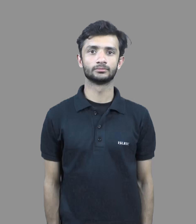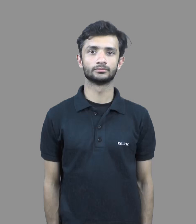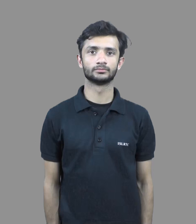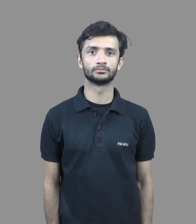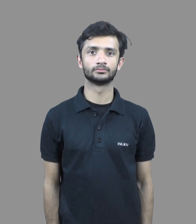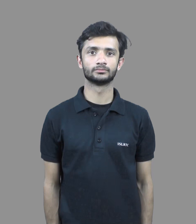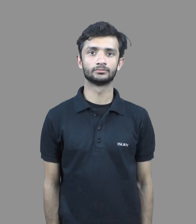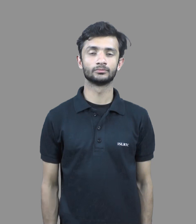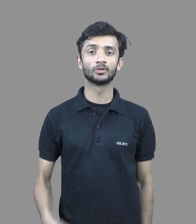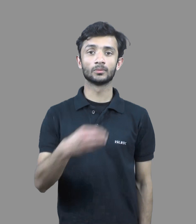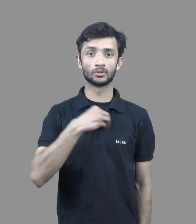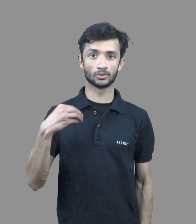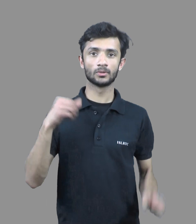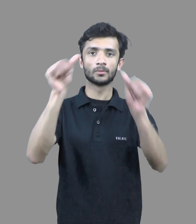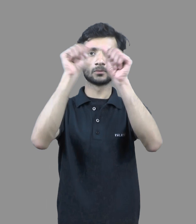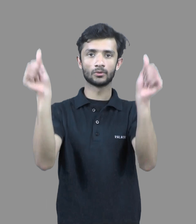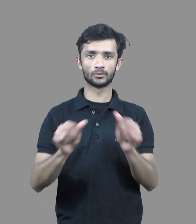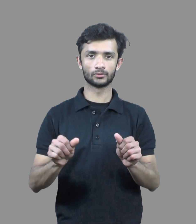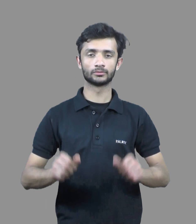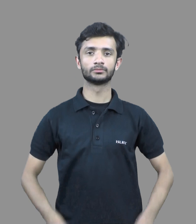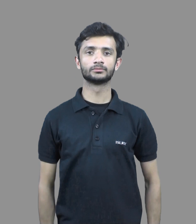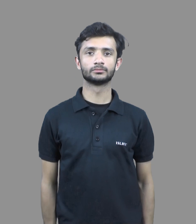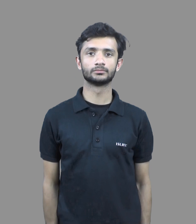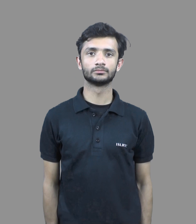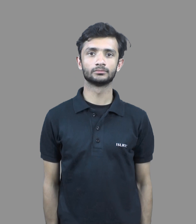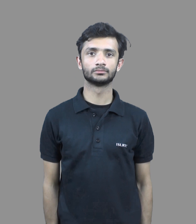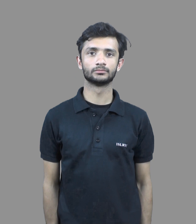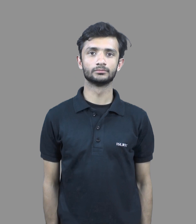Medical Model of Disability